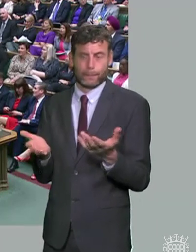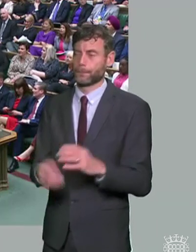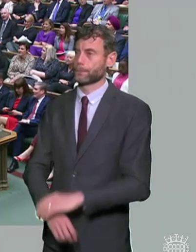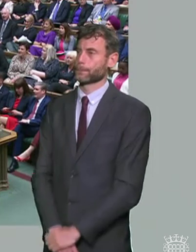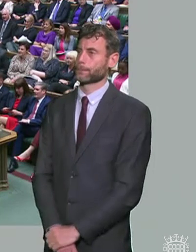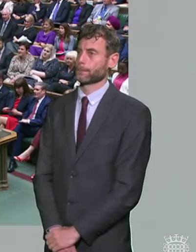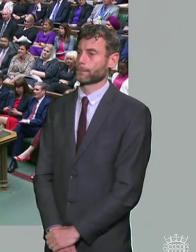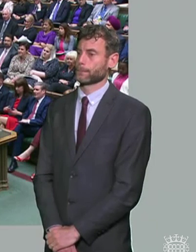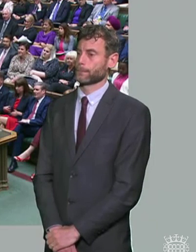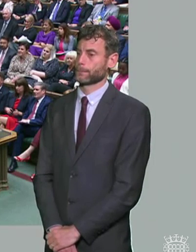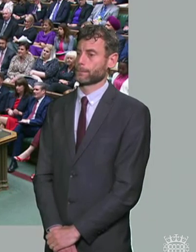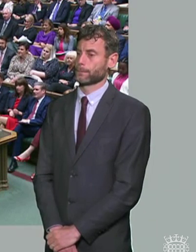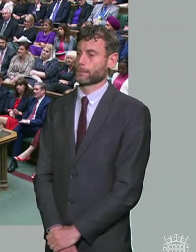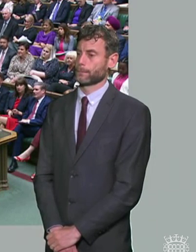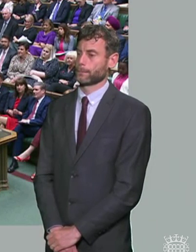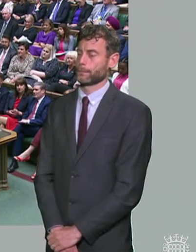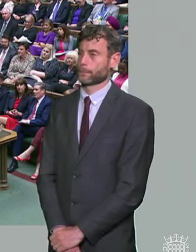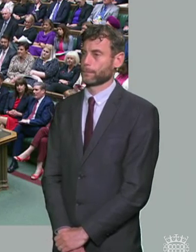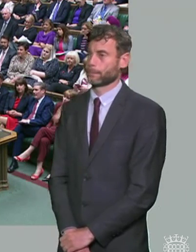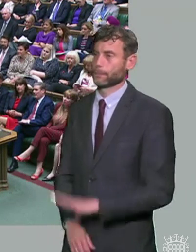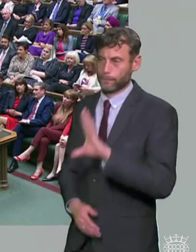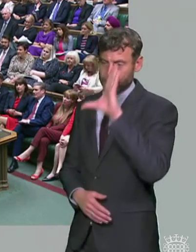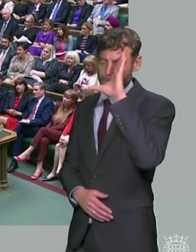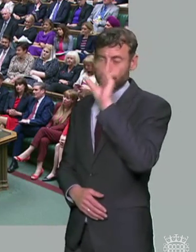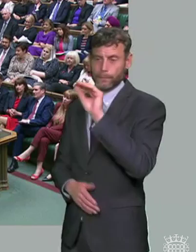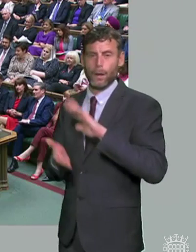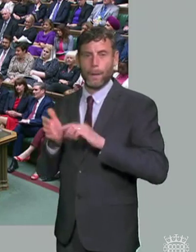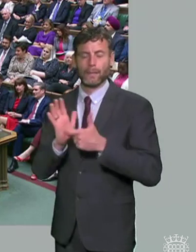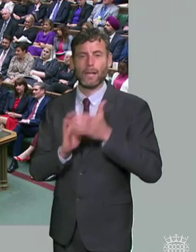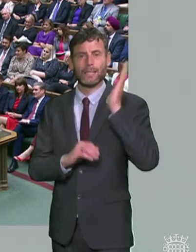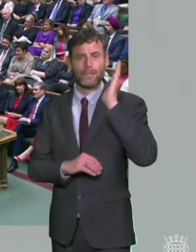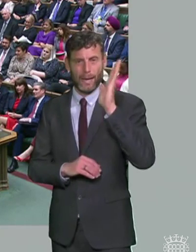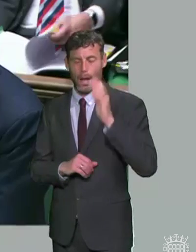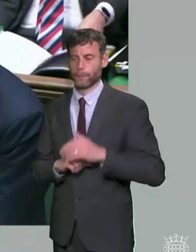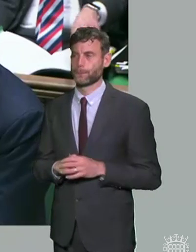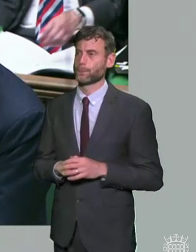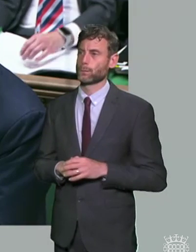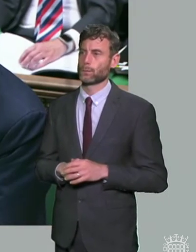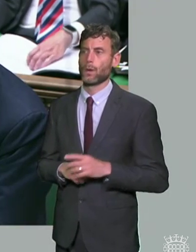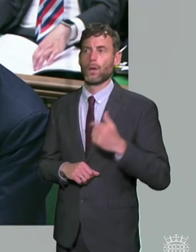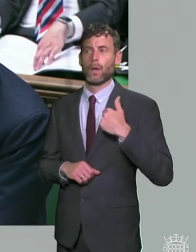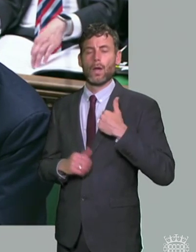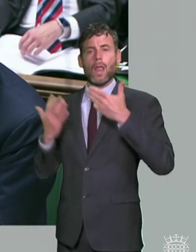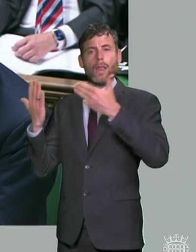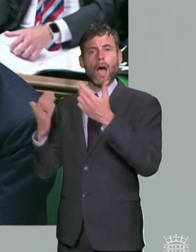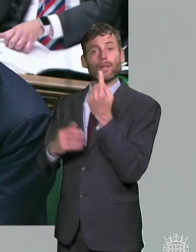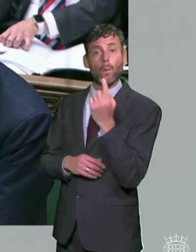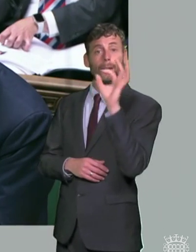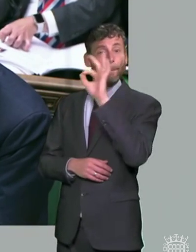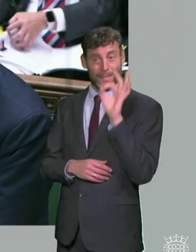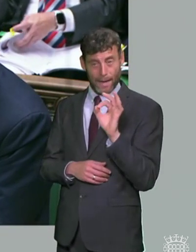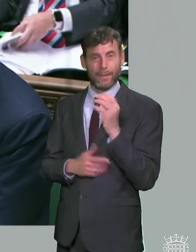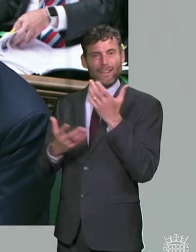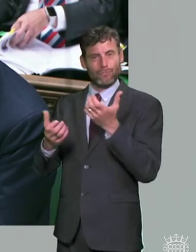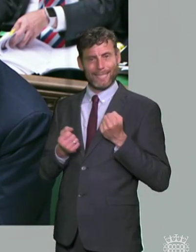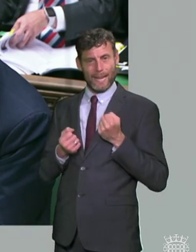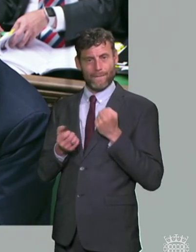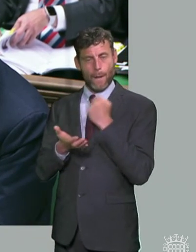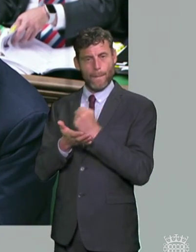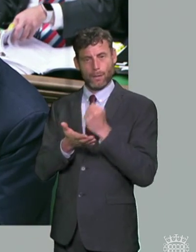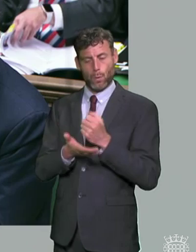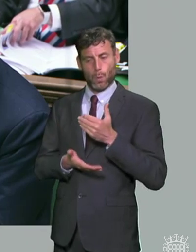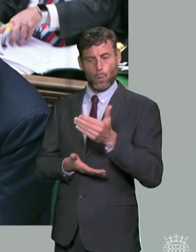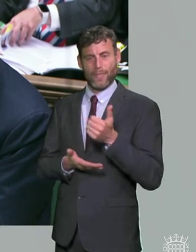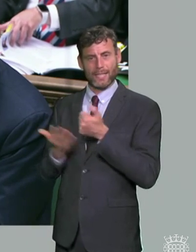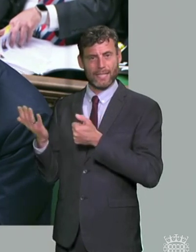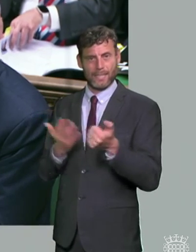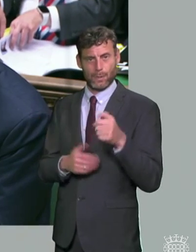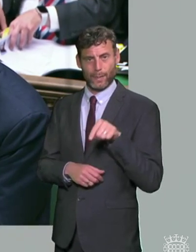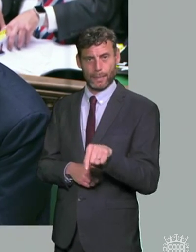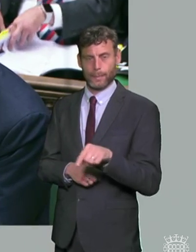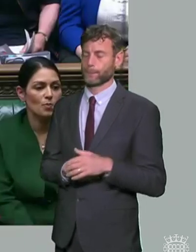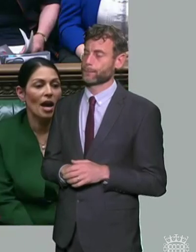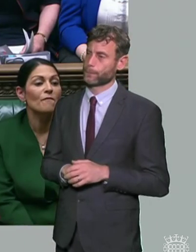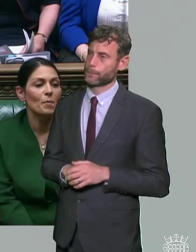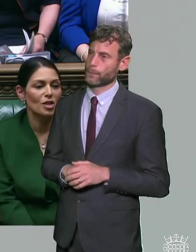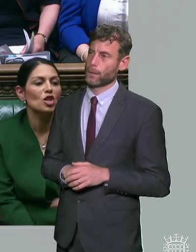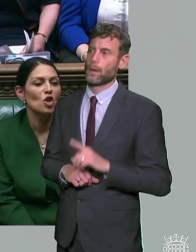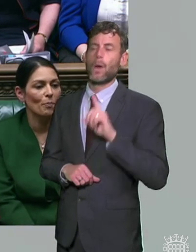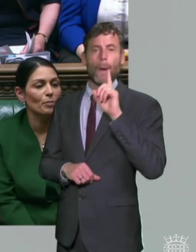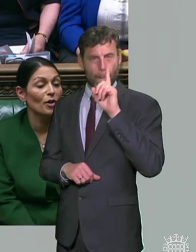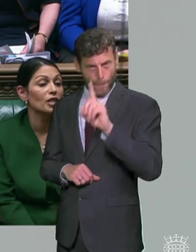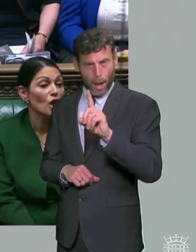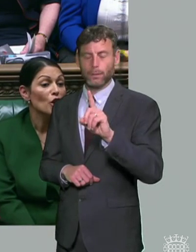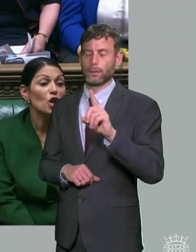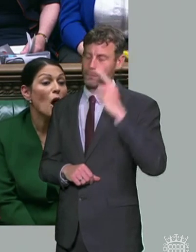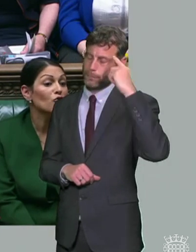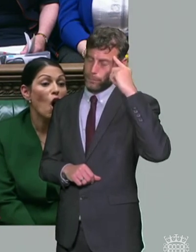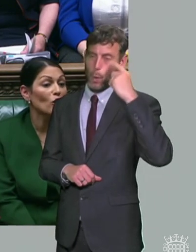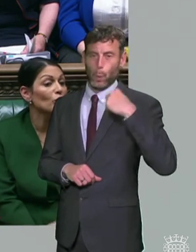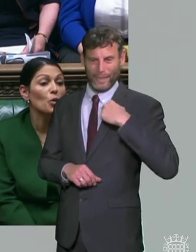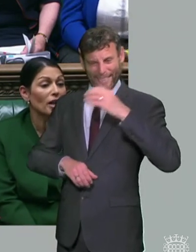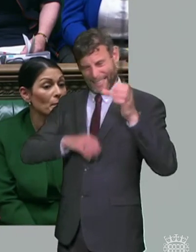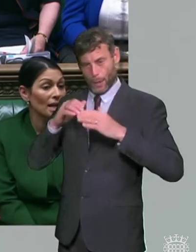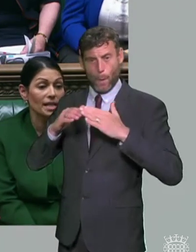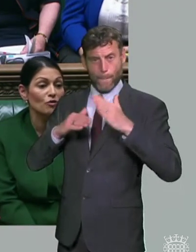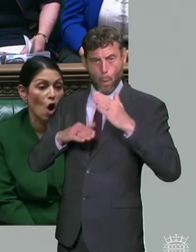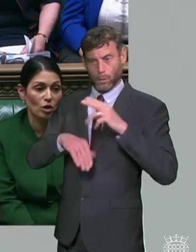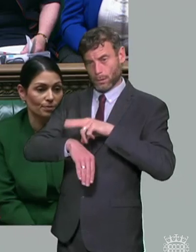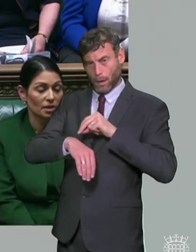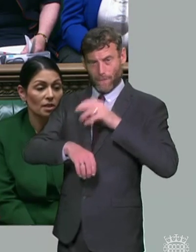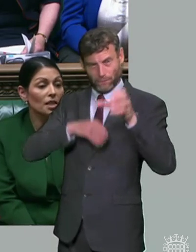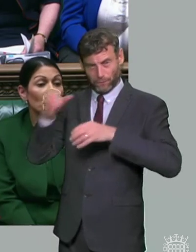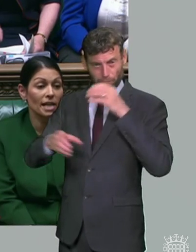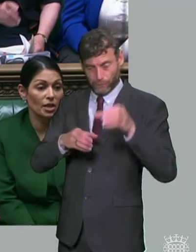Actually, I can tell the honourable Gentleman that 91% of people are getting their passports within six weeks, and we are putting hundreds and hundreds more staff members into the Passport Office.